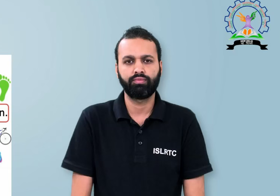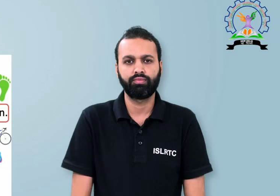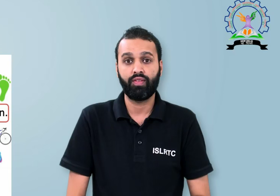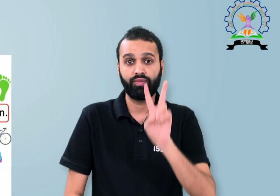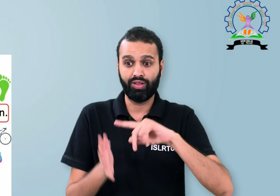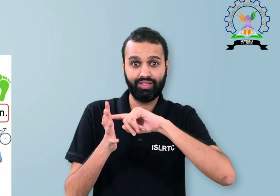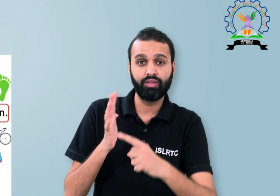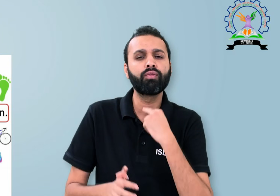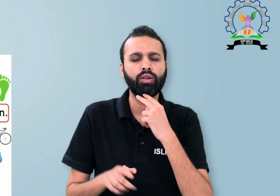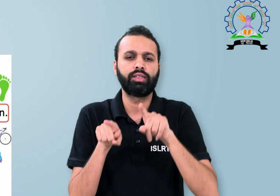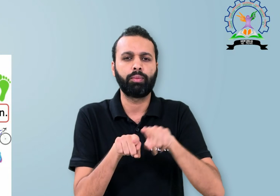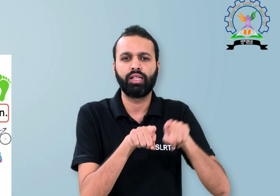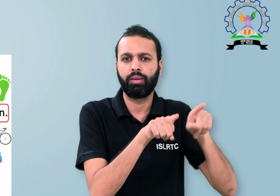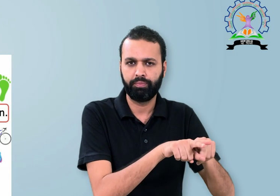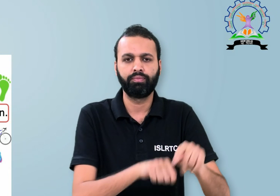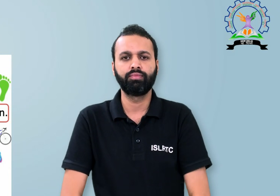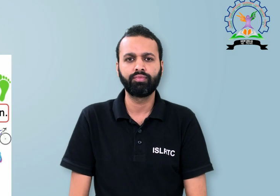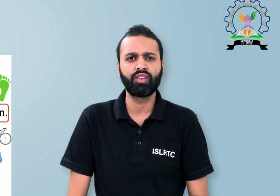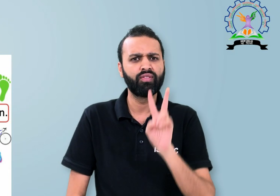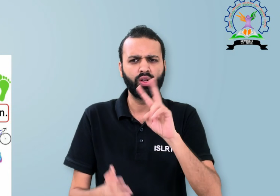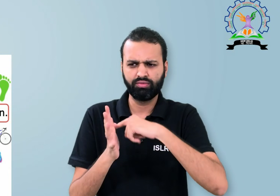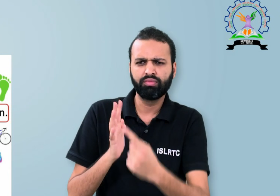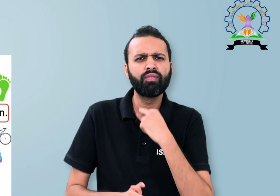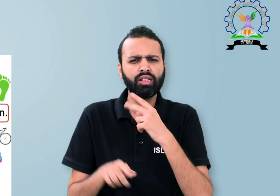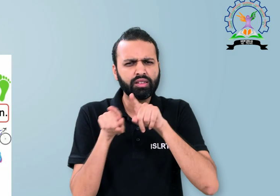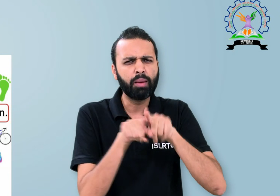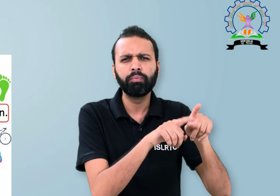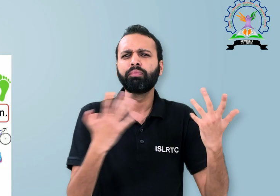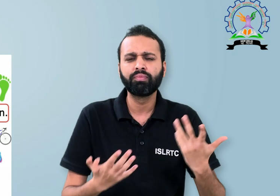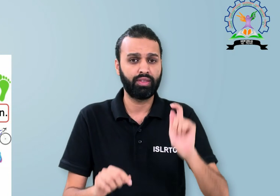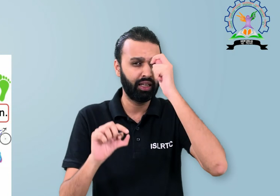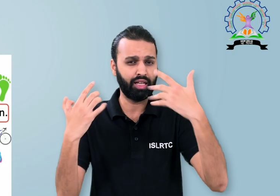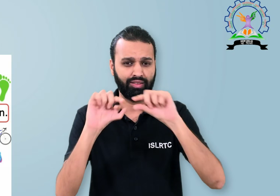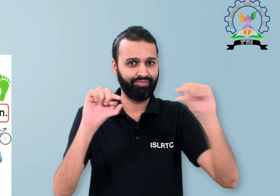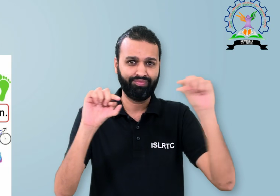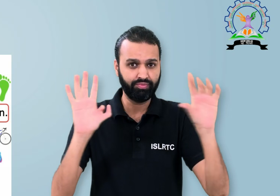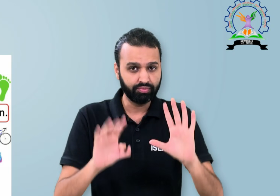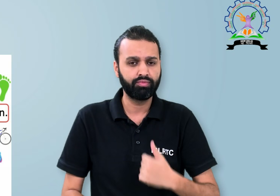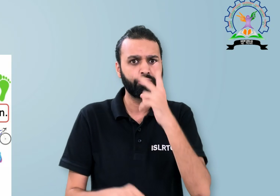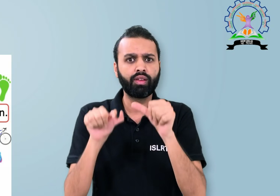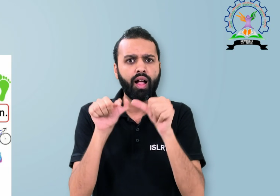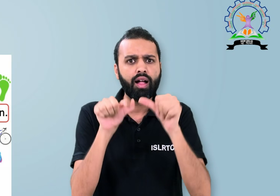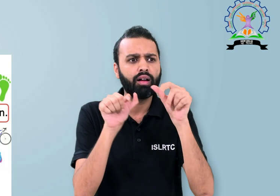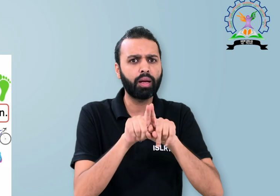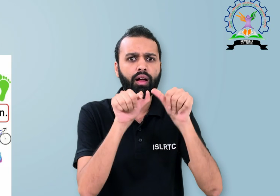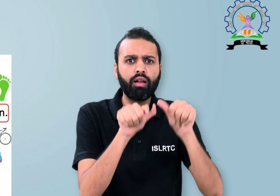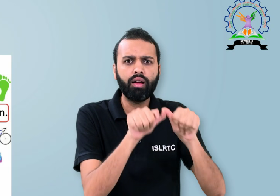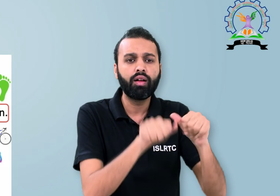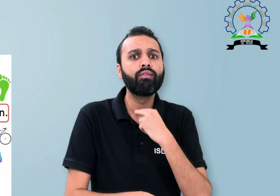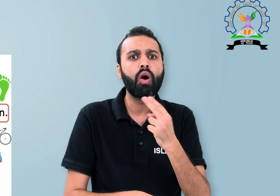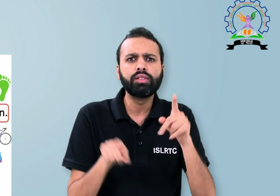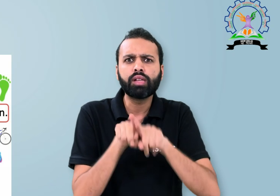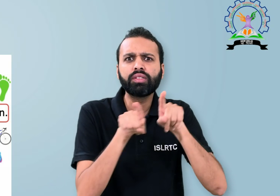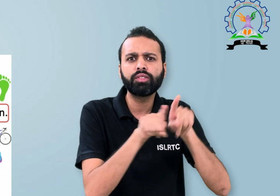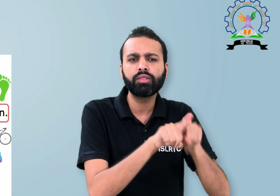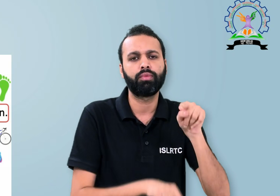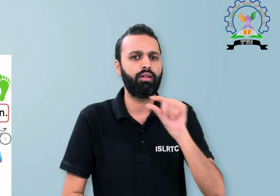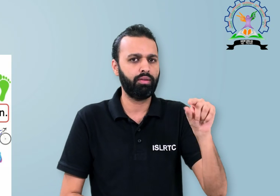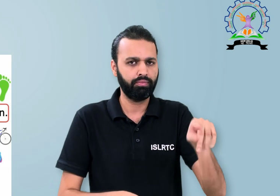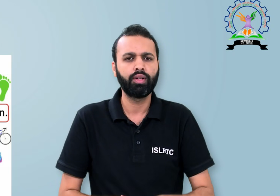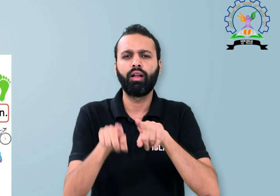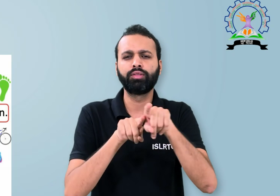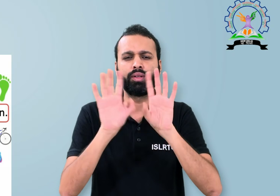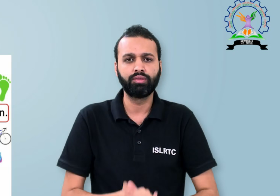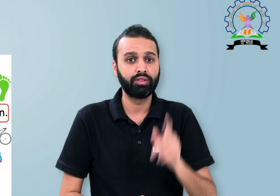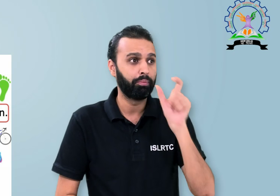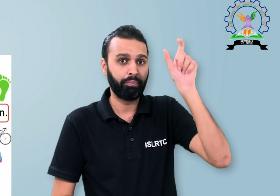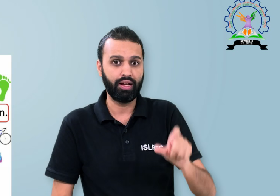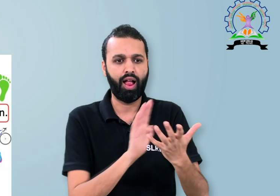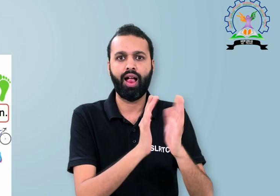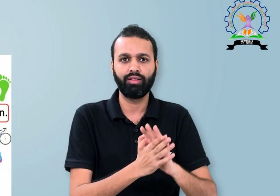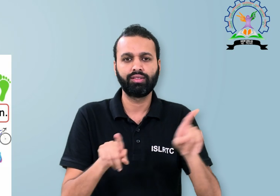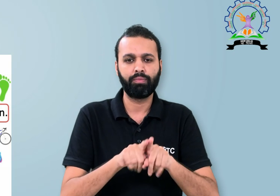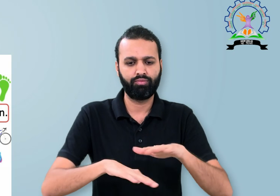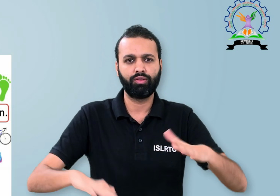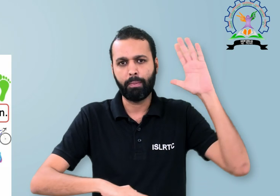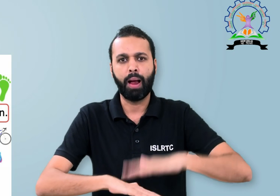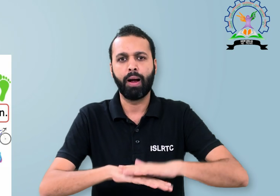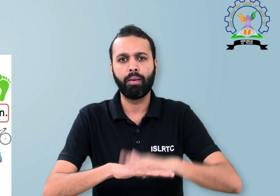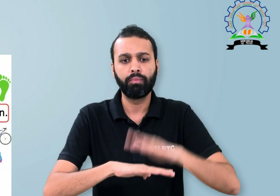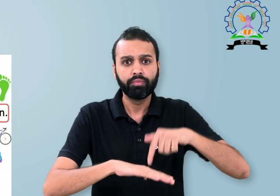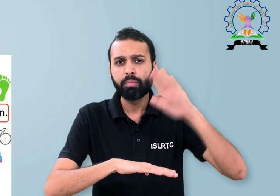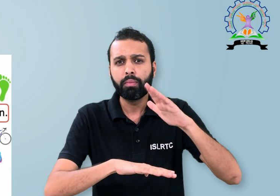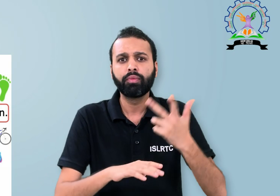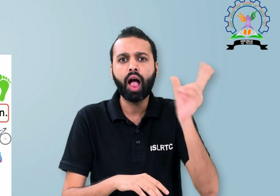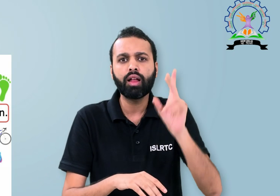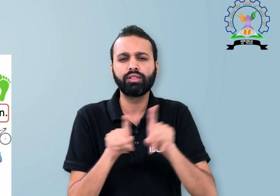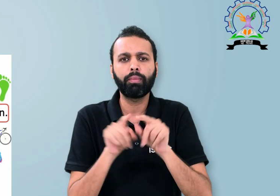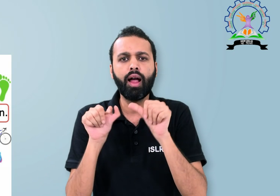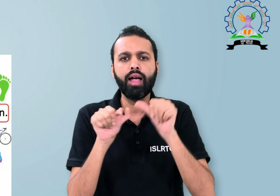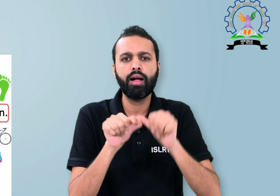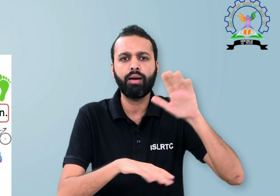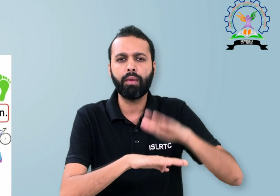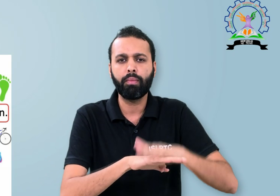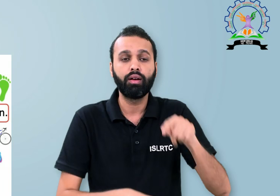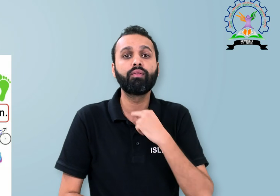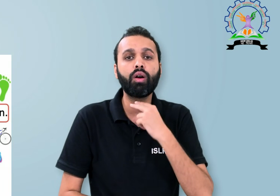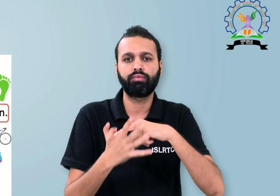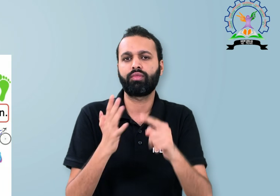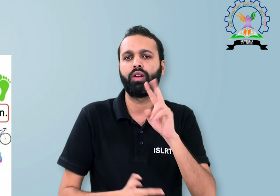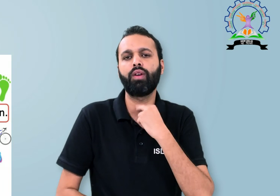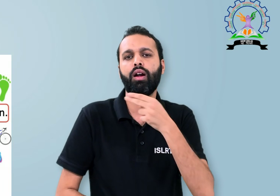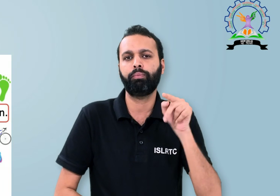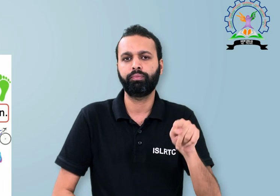Assonance The repetition of vowel sounds in nearby words. For example : He claps his hands and stamps his feet. The vowel sound of a is repititive in this sentence